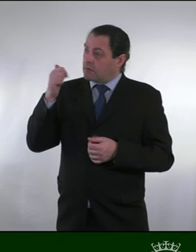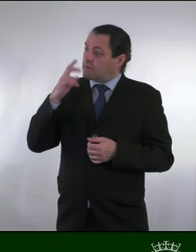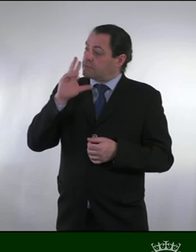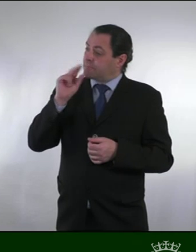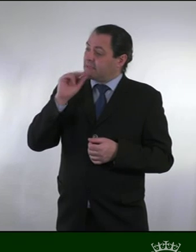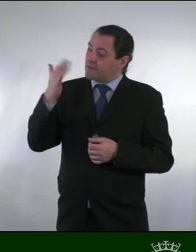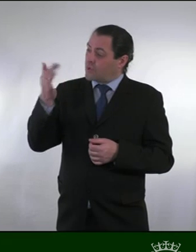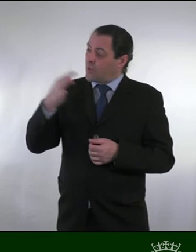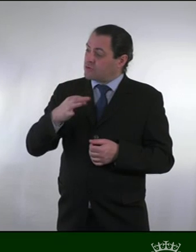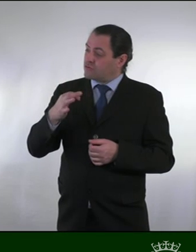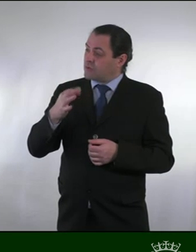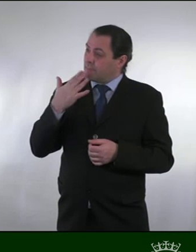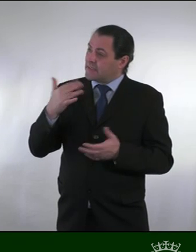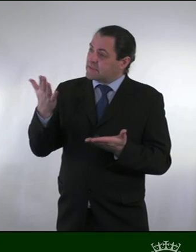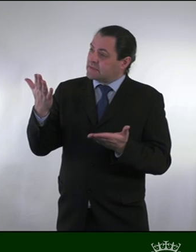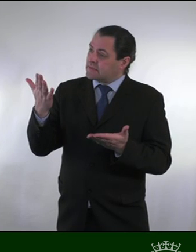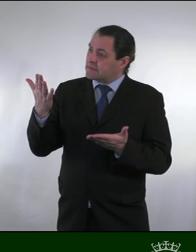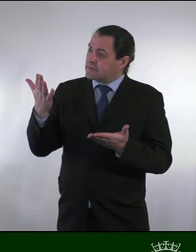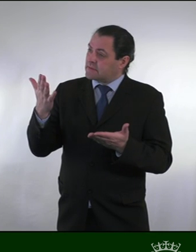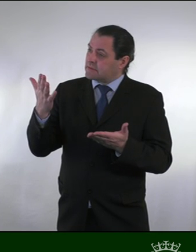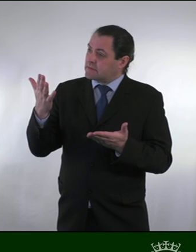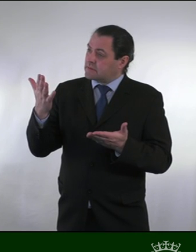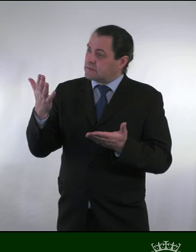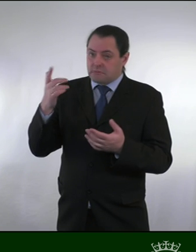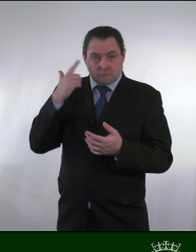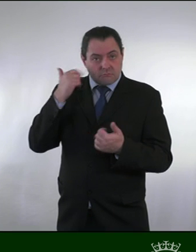Yes. Get the question in—the Prime Minister is desperate to hear it.